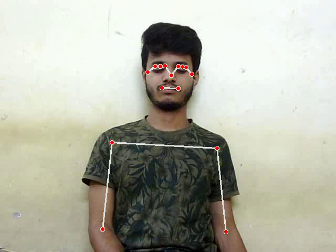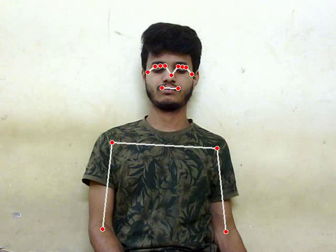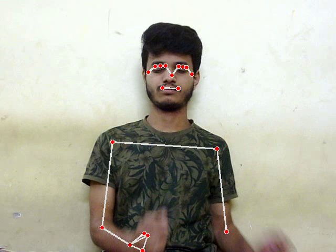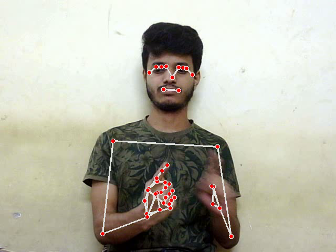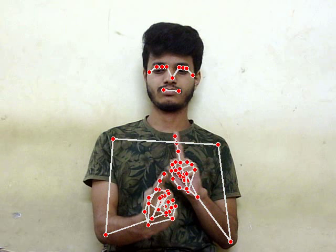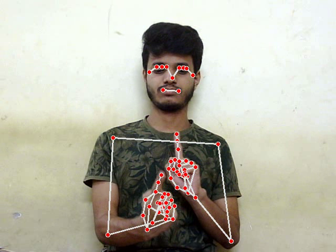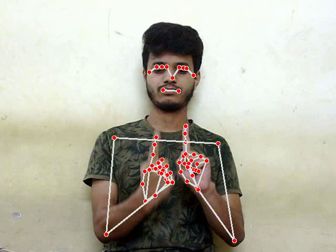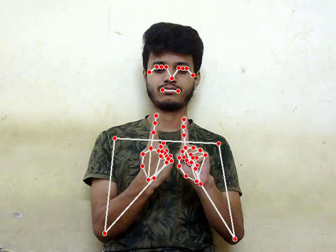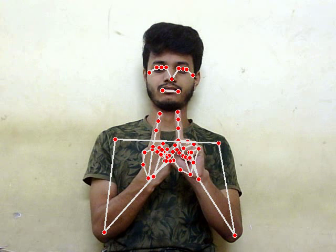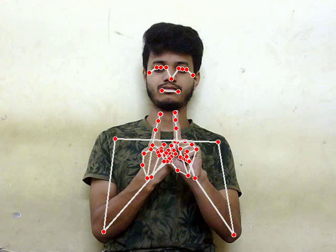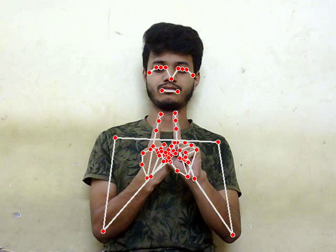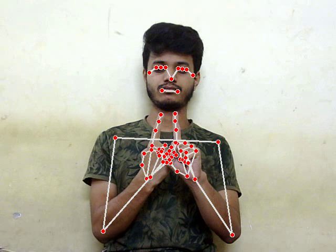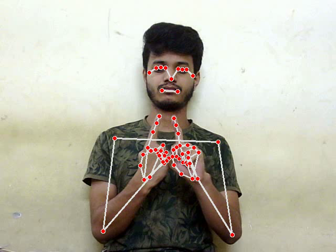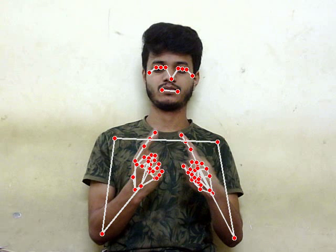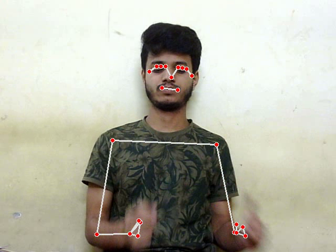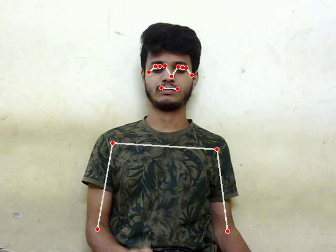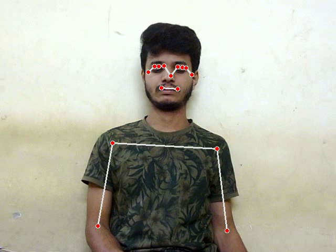meet